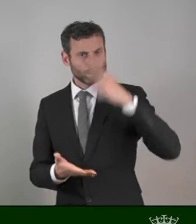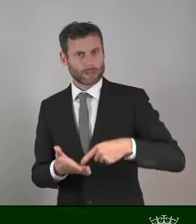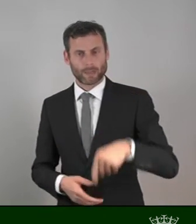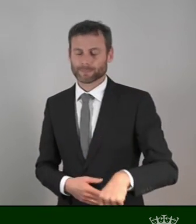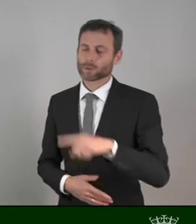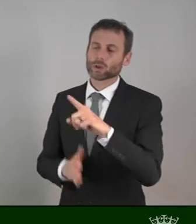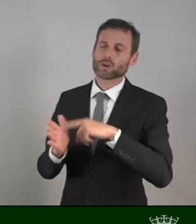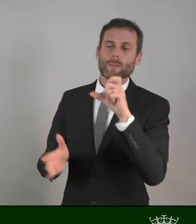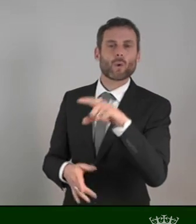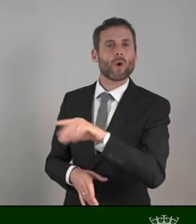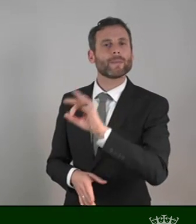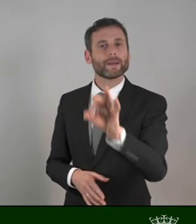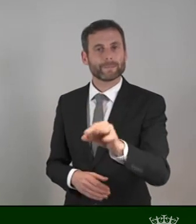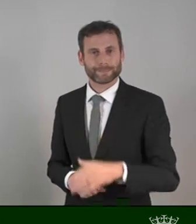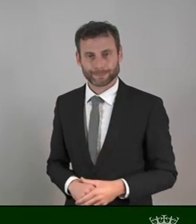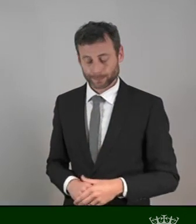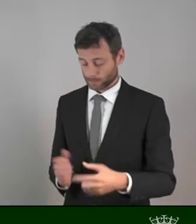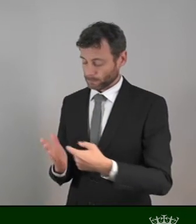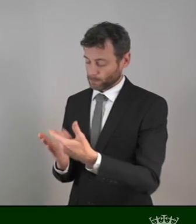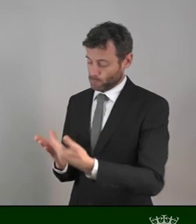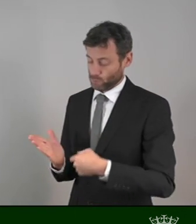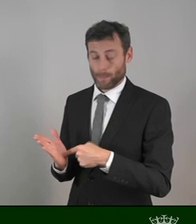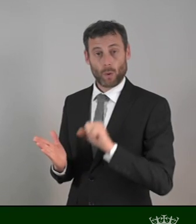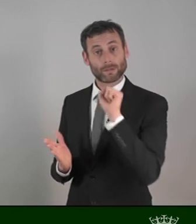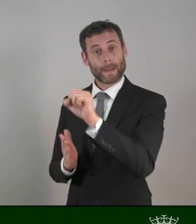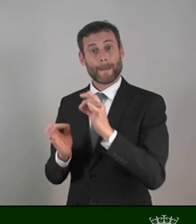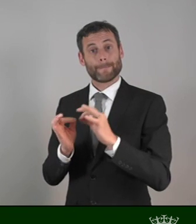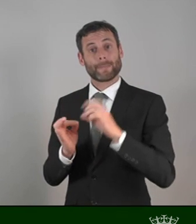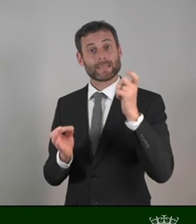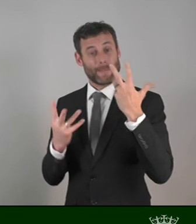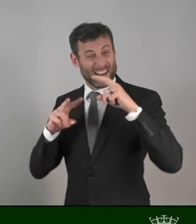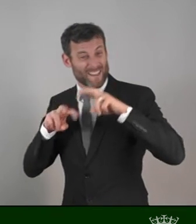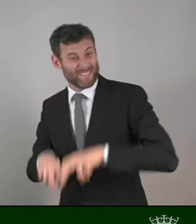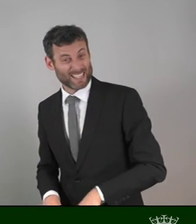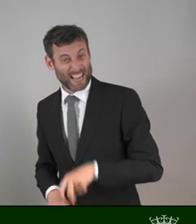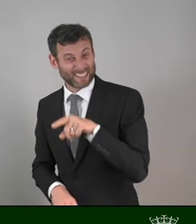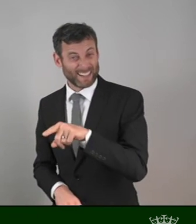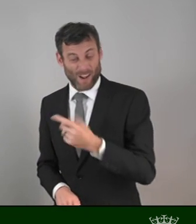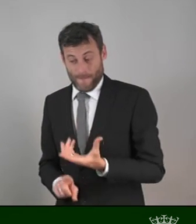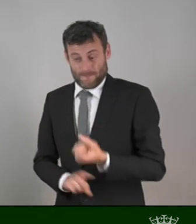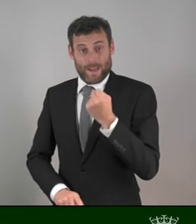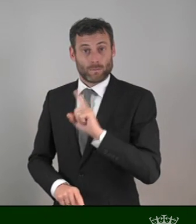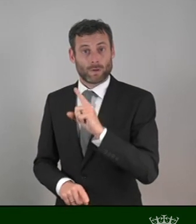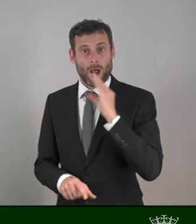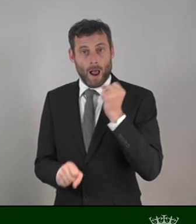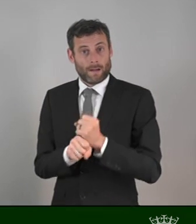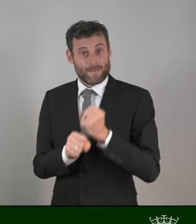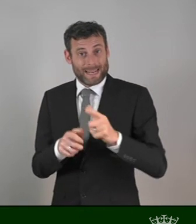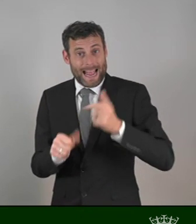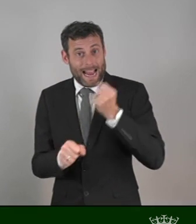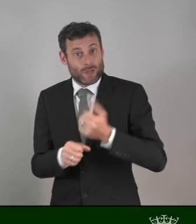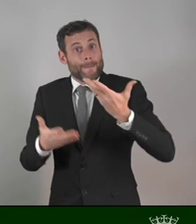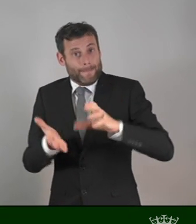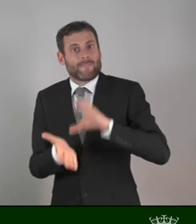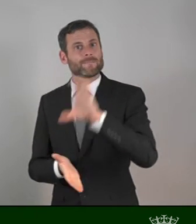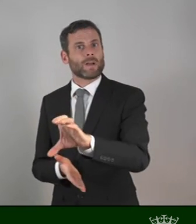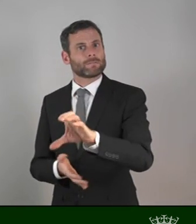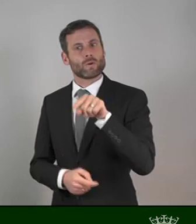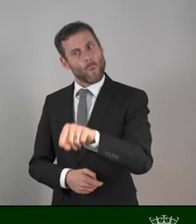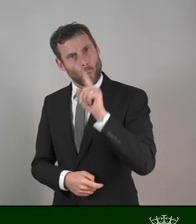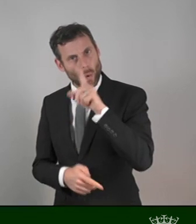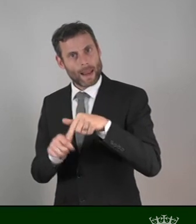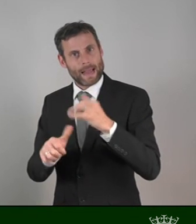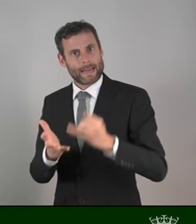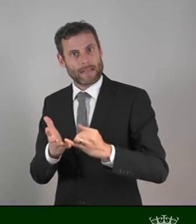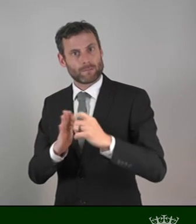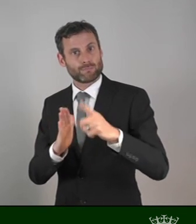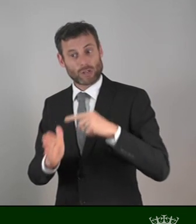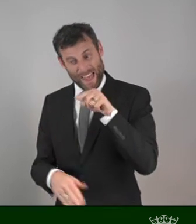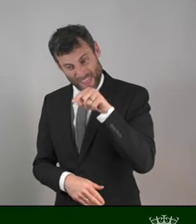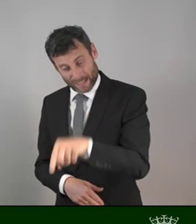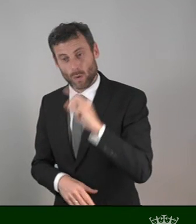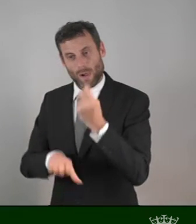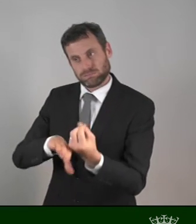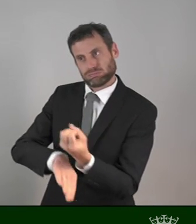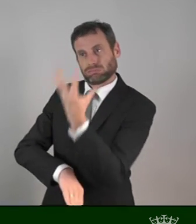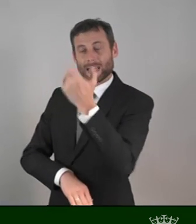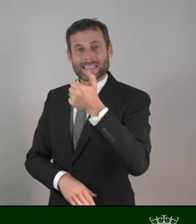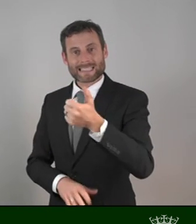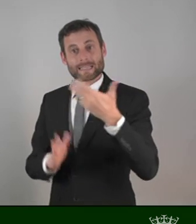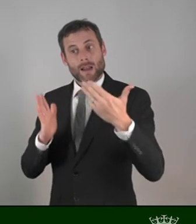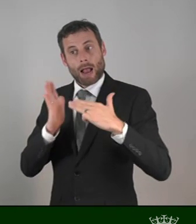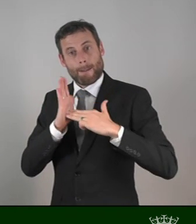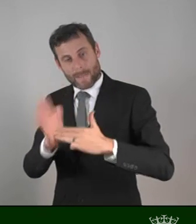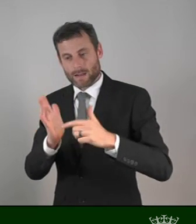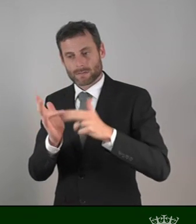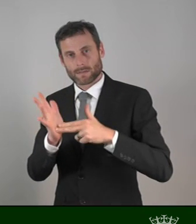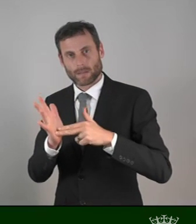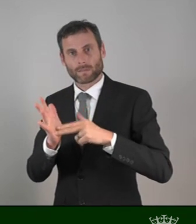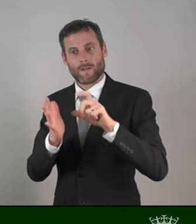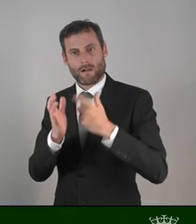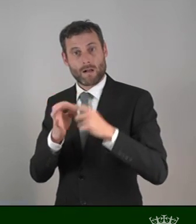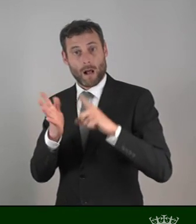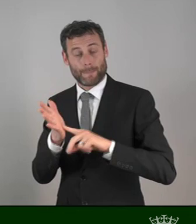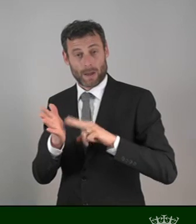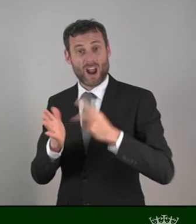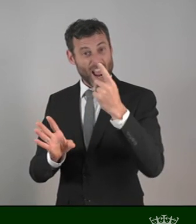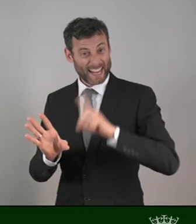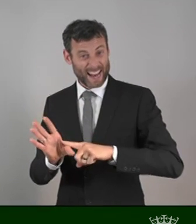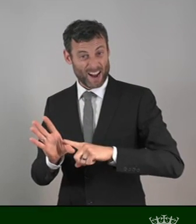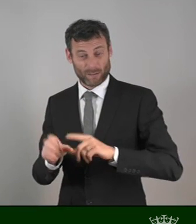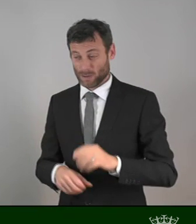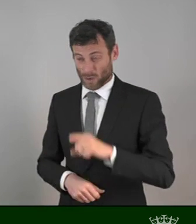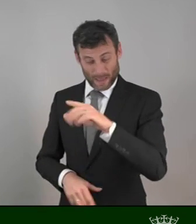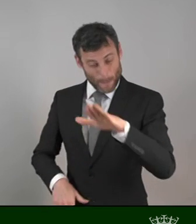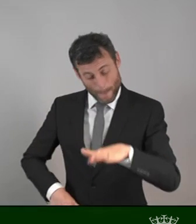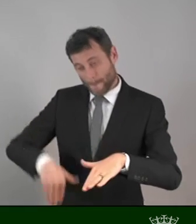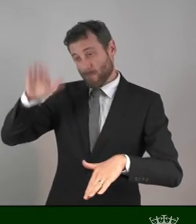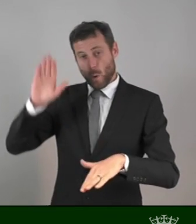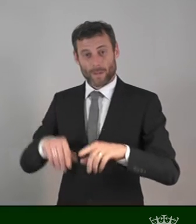The report from the BBC and Unearthed investigation has revealed that a Government agency has helped to finance oil and gas projects that will emit 69 million tonnes of carbon a year—nearly a sixth of the total emissions from this country alone.